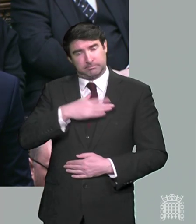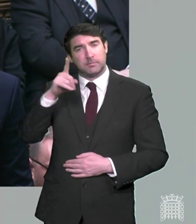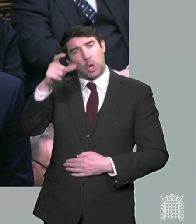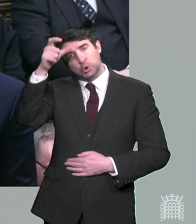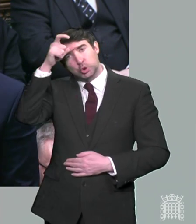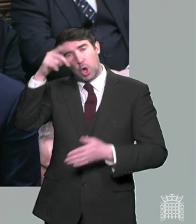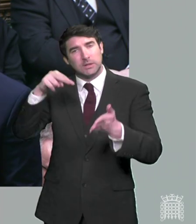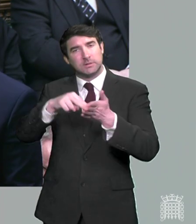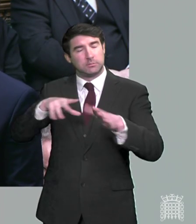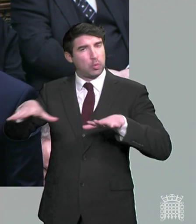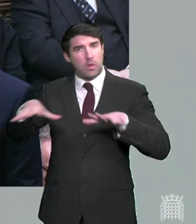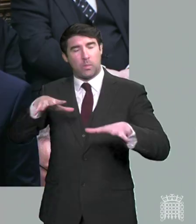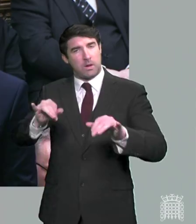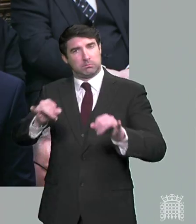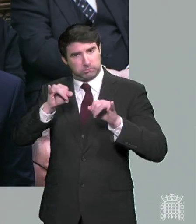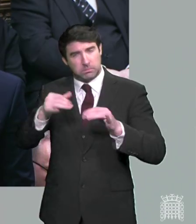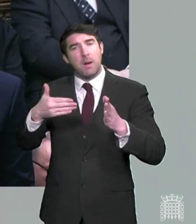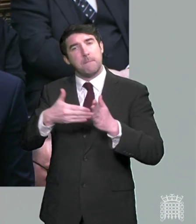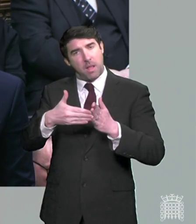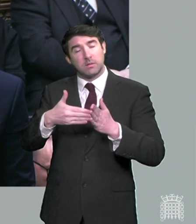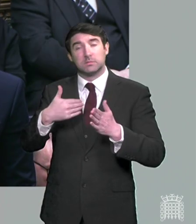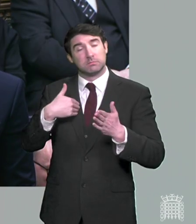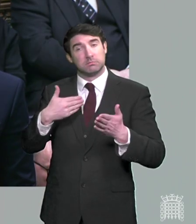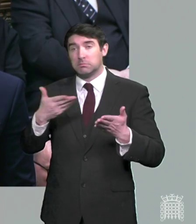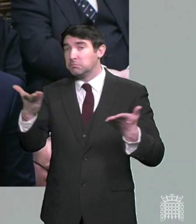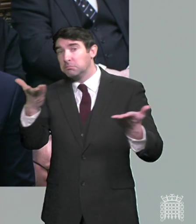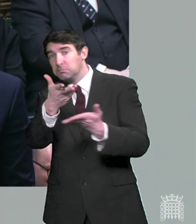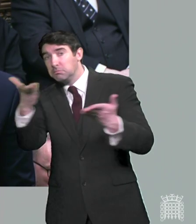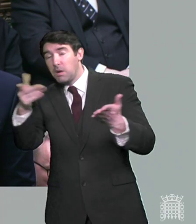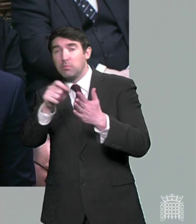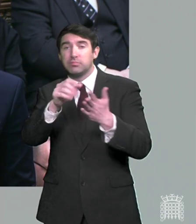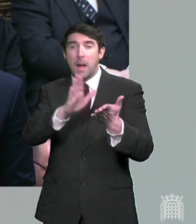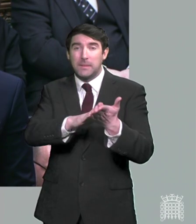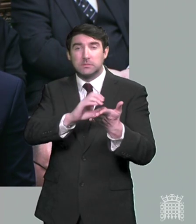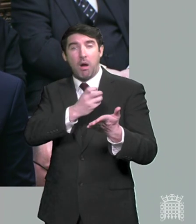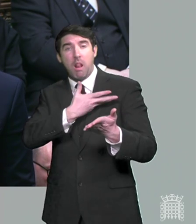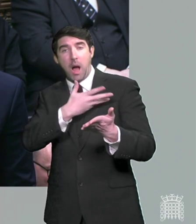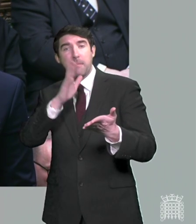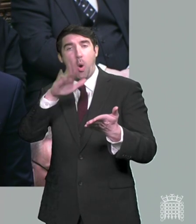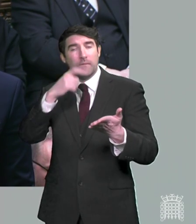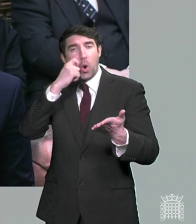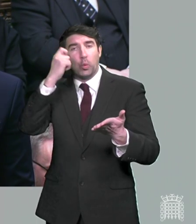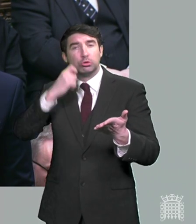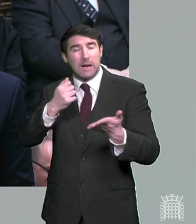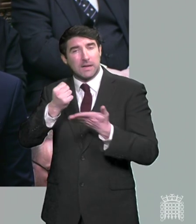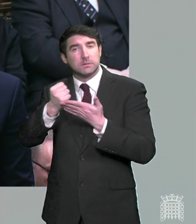I also welcome the exchange between the Leader of the Opposition and the Prime Minister in respect of Ukraine.